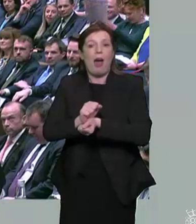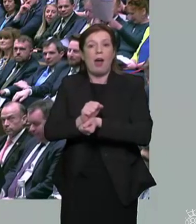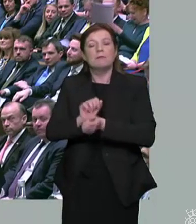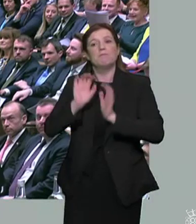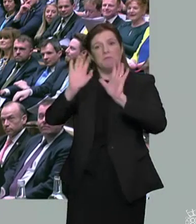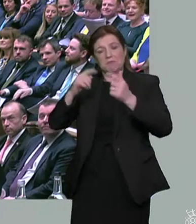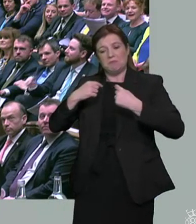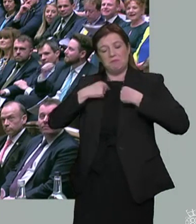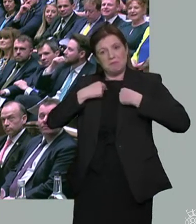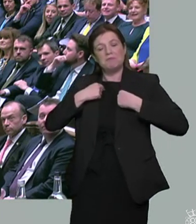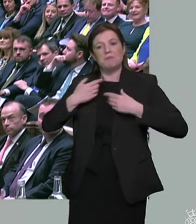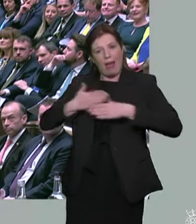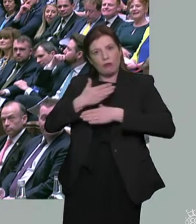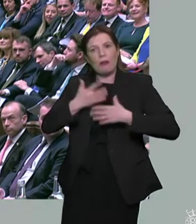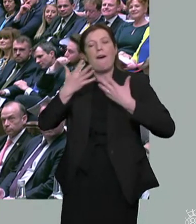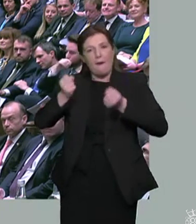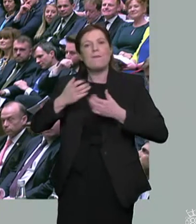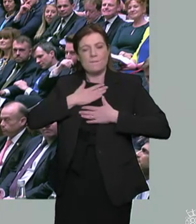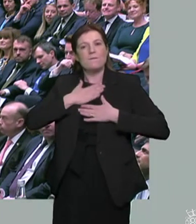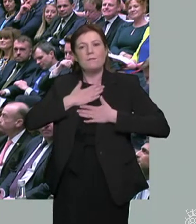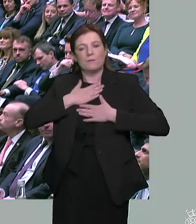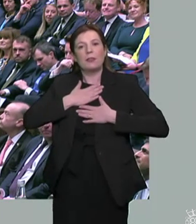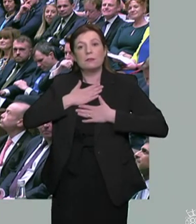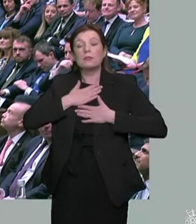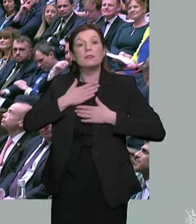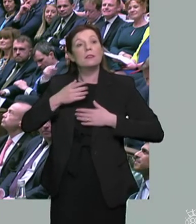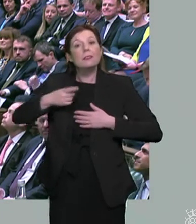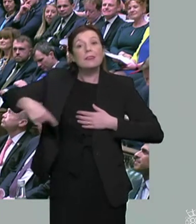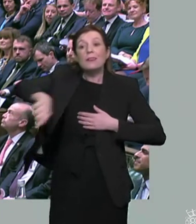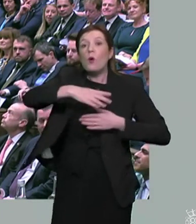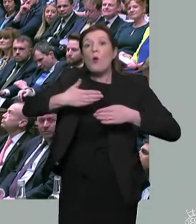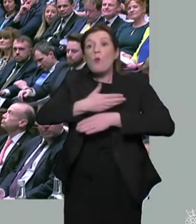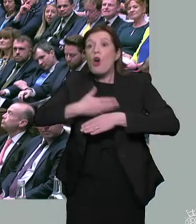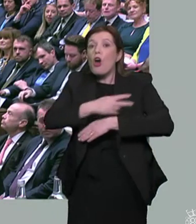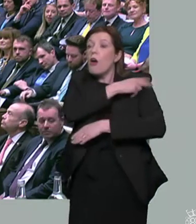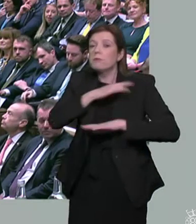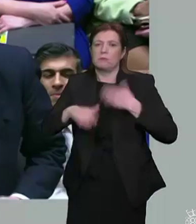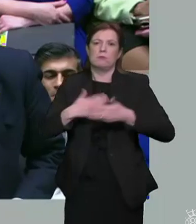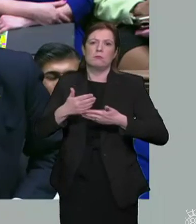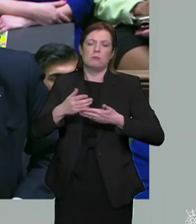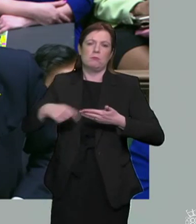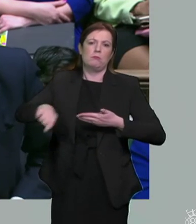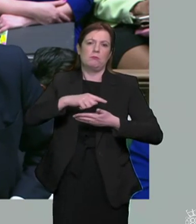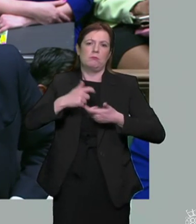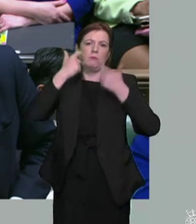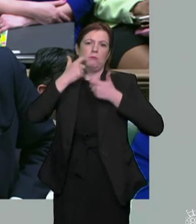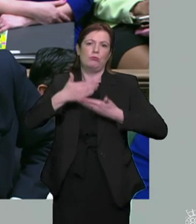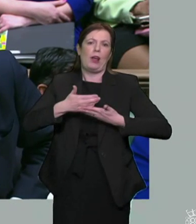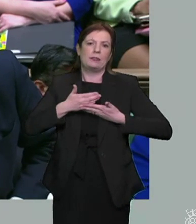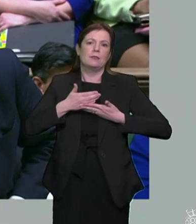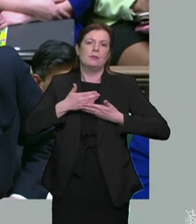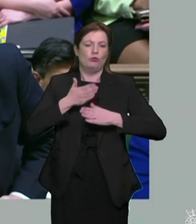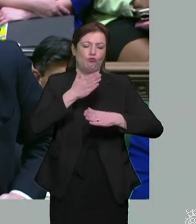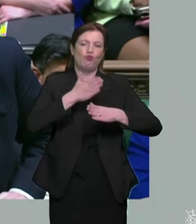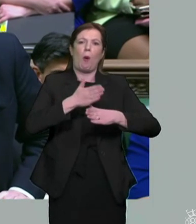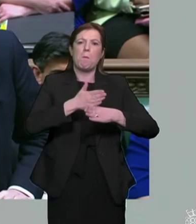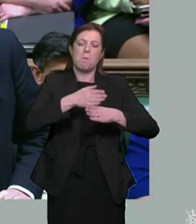What we are doing above all is ensuring that workers in this country have the best protection of all, which is a job.